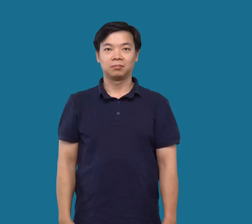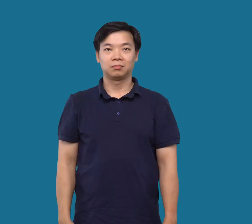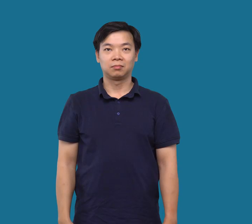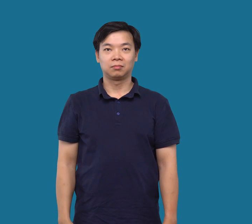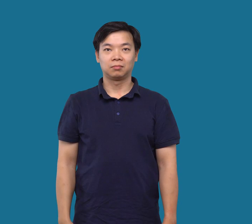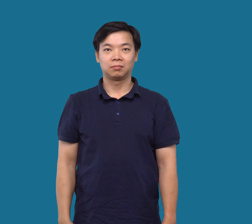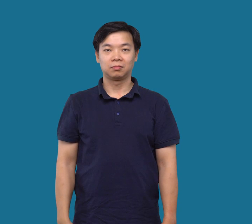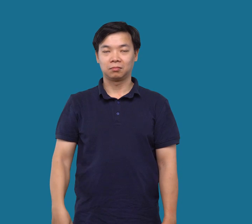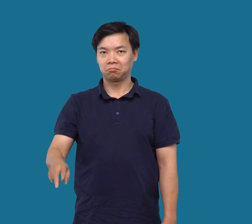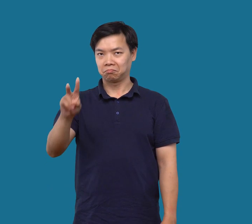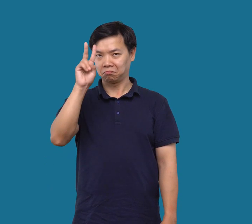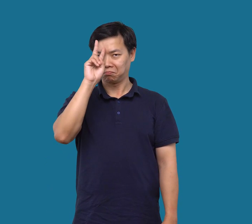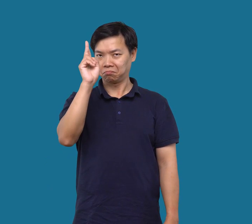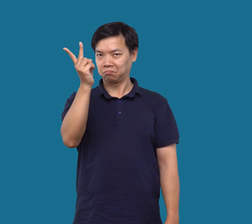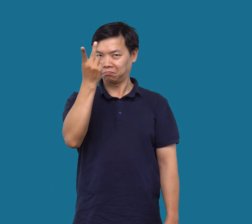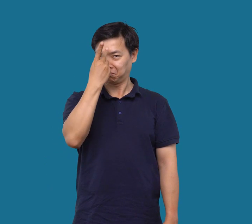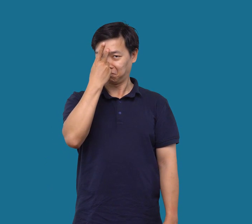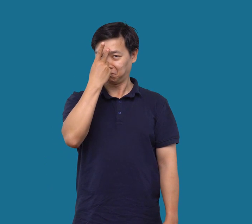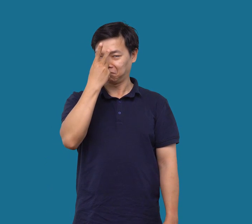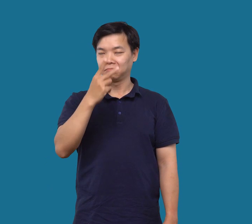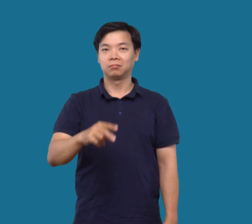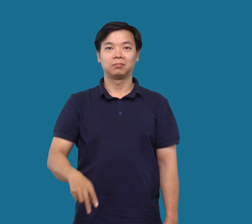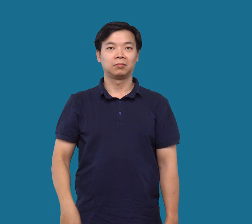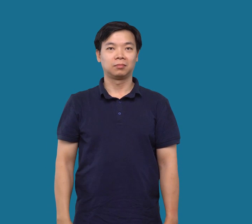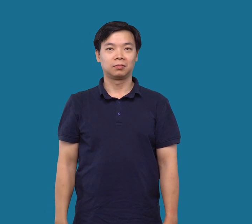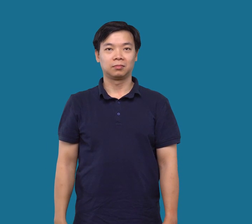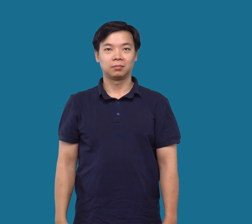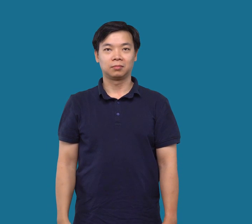nghi ngờ